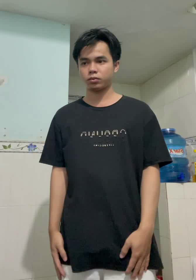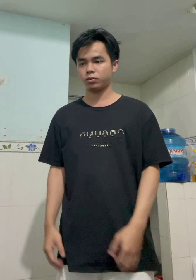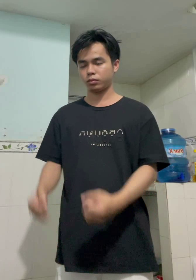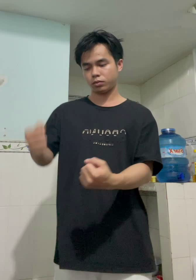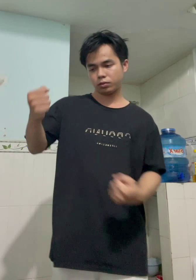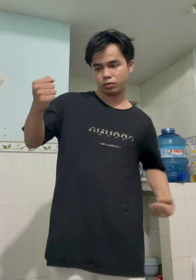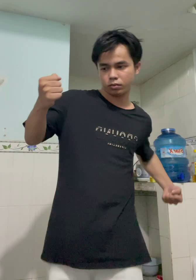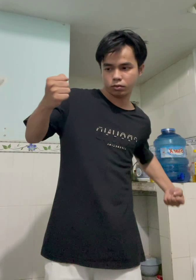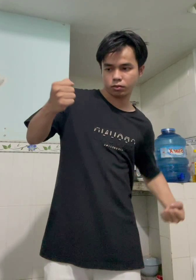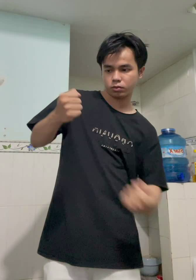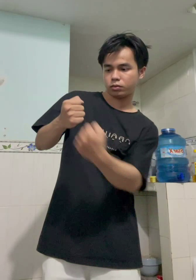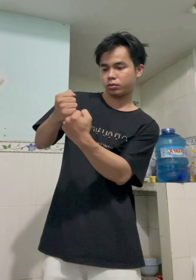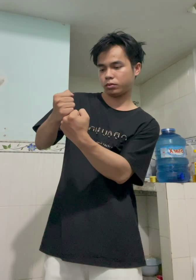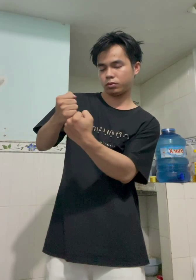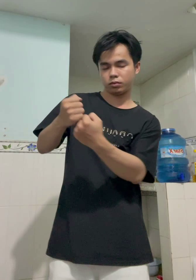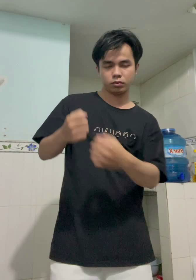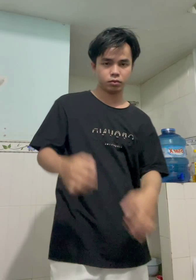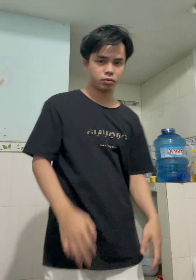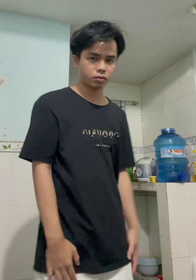ho tro